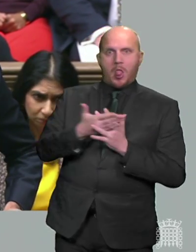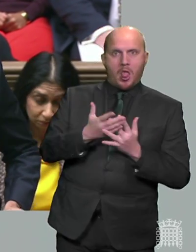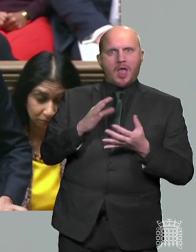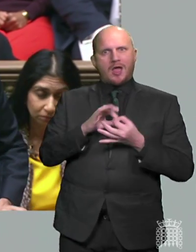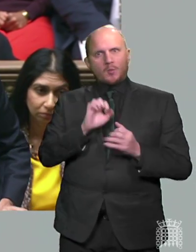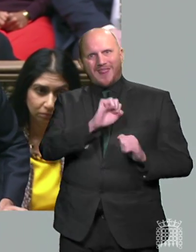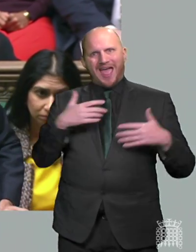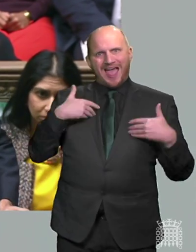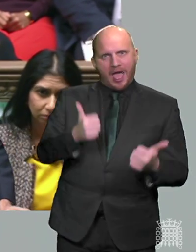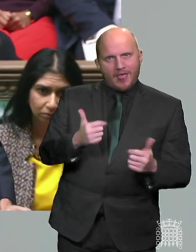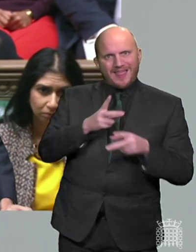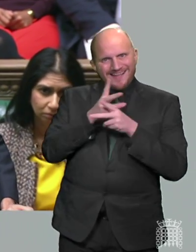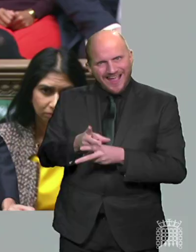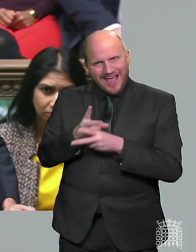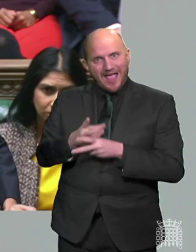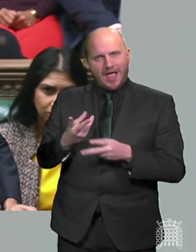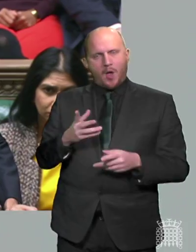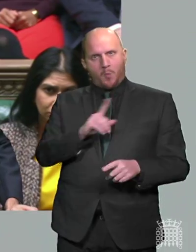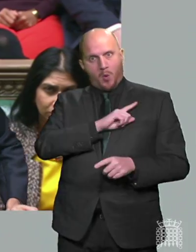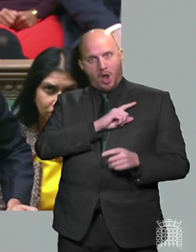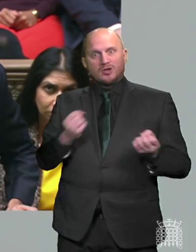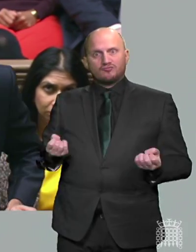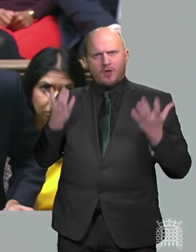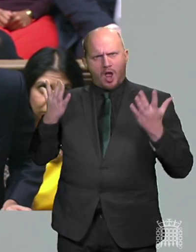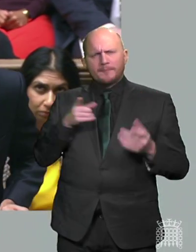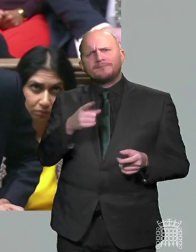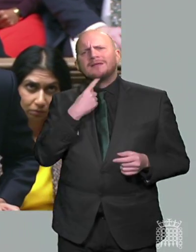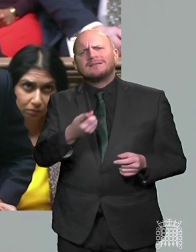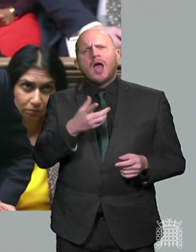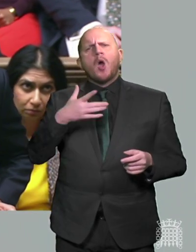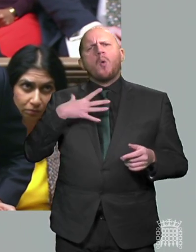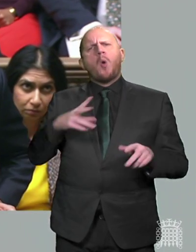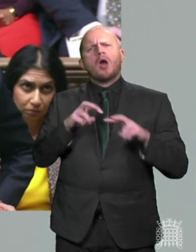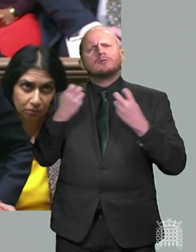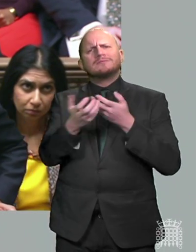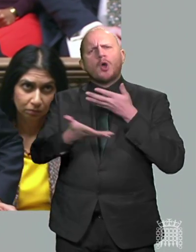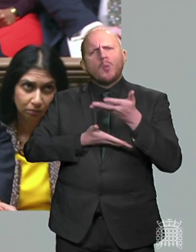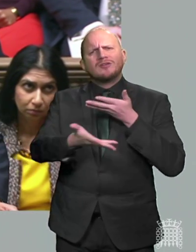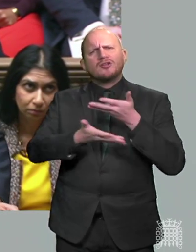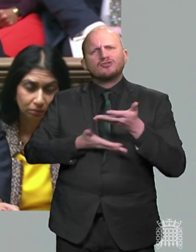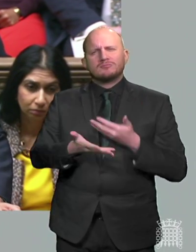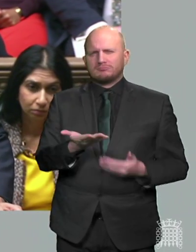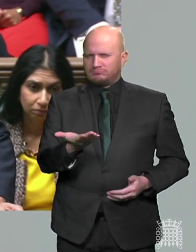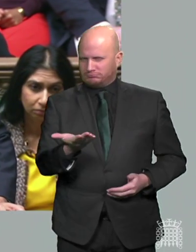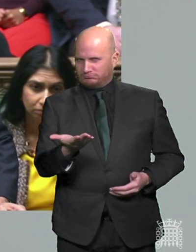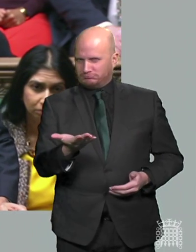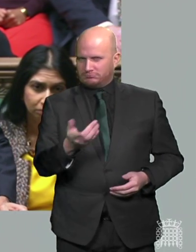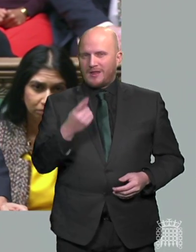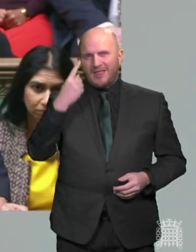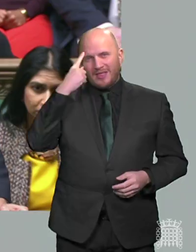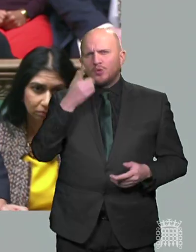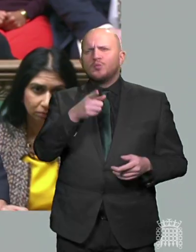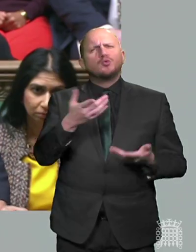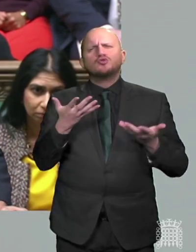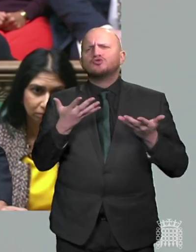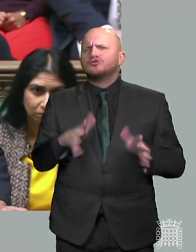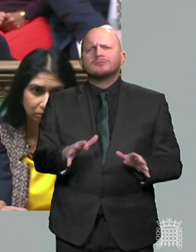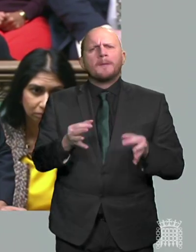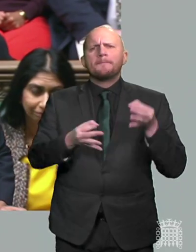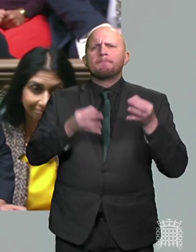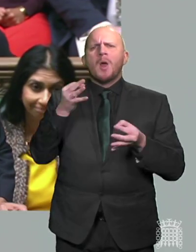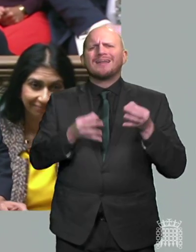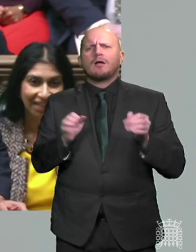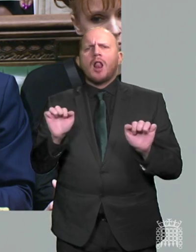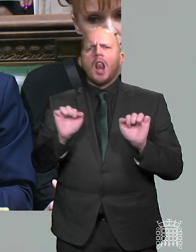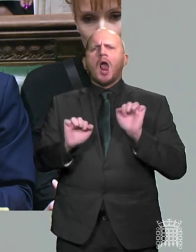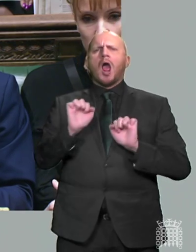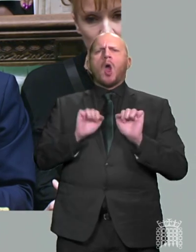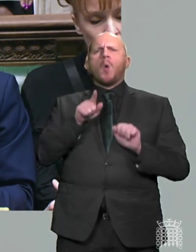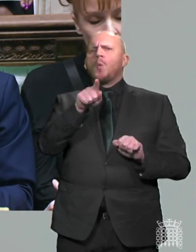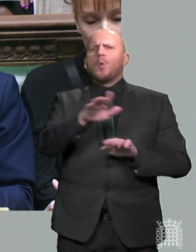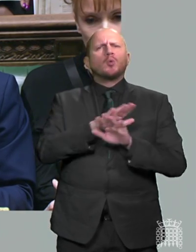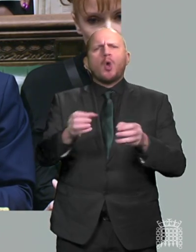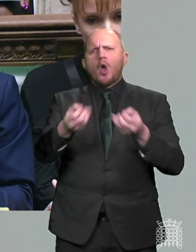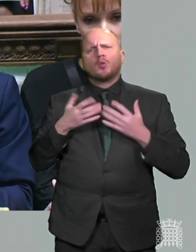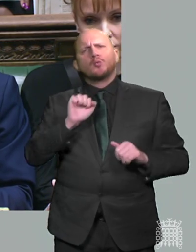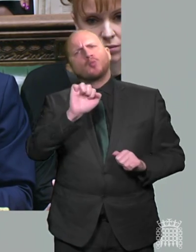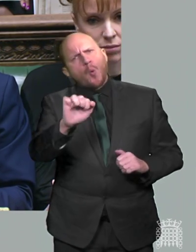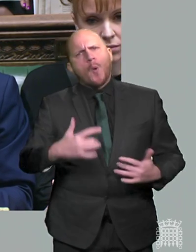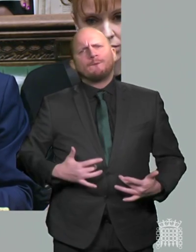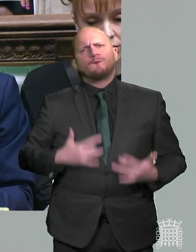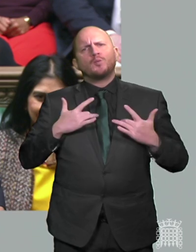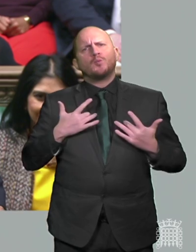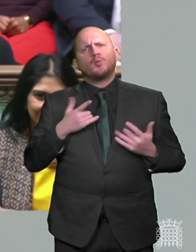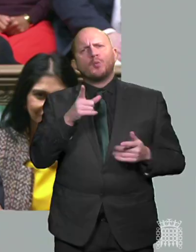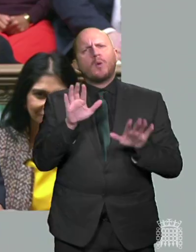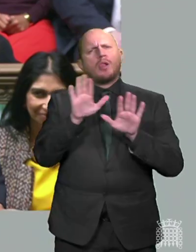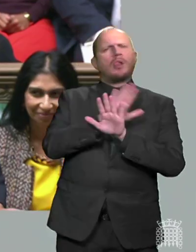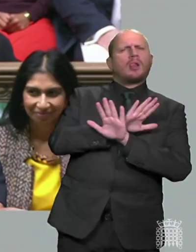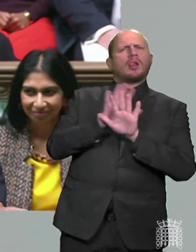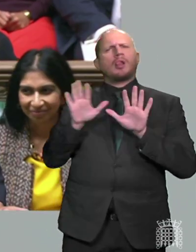The right honourable and learned Gentleman says that we should get round the table, but we all know what that means—that is simply a political formula for avoiding taking a position on this issue.